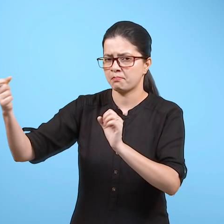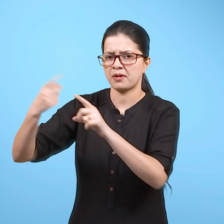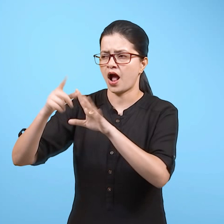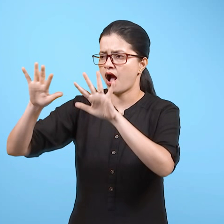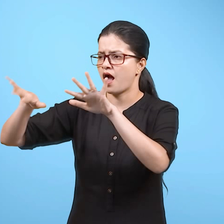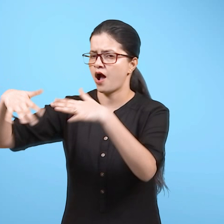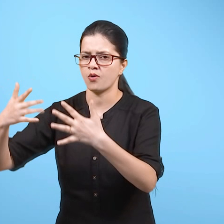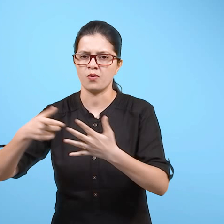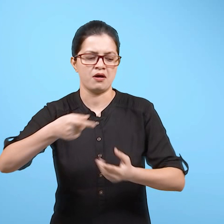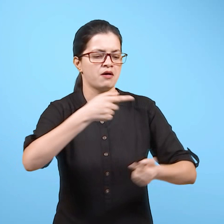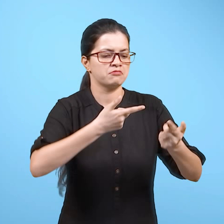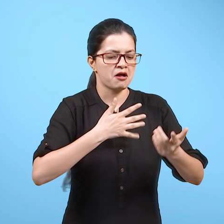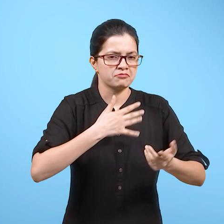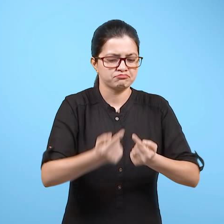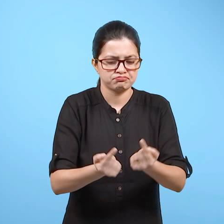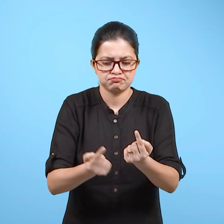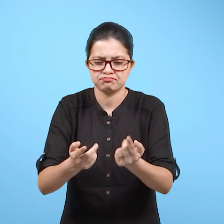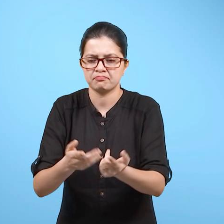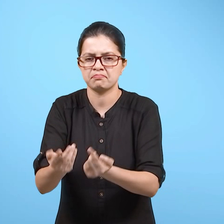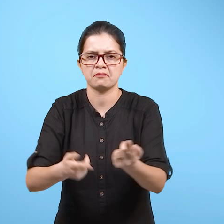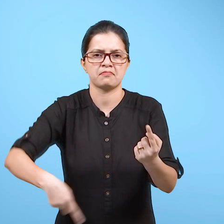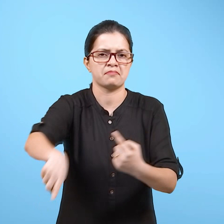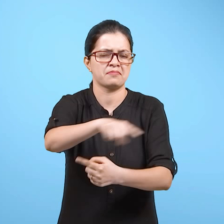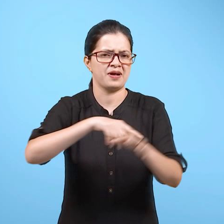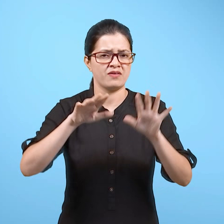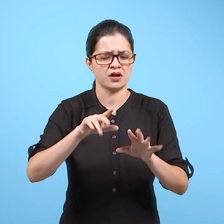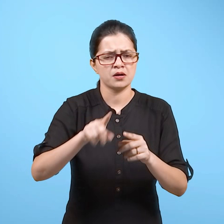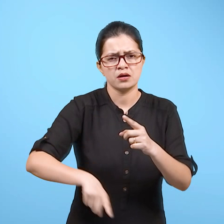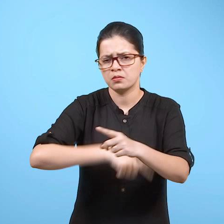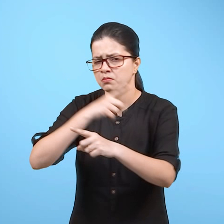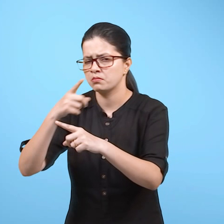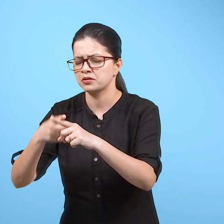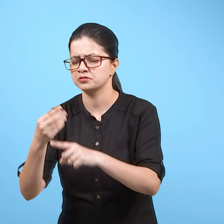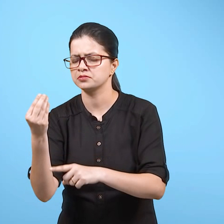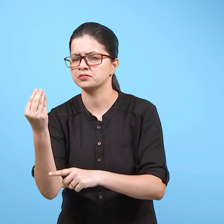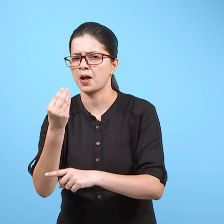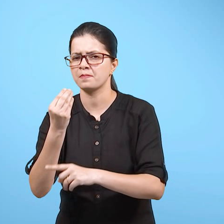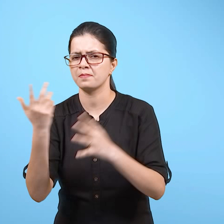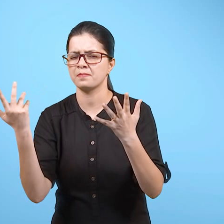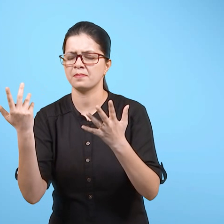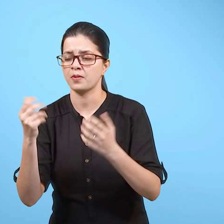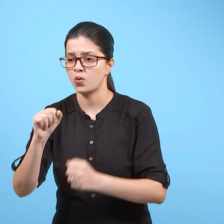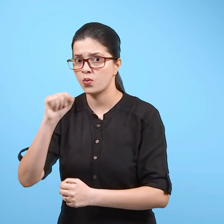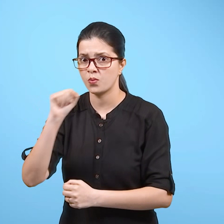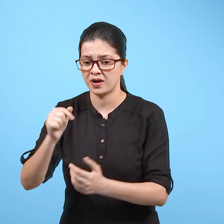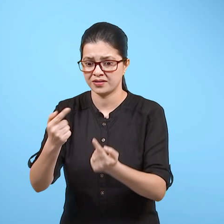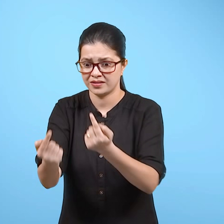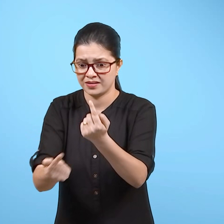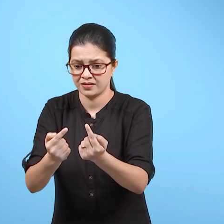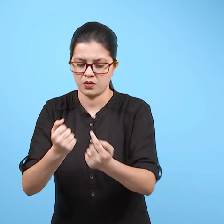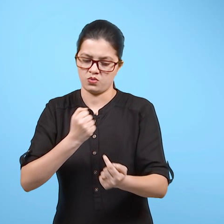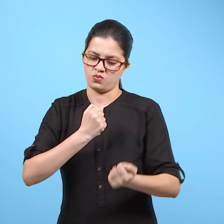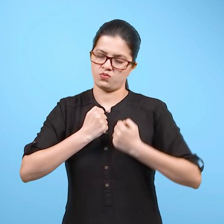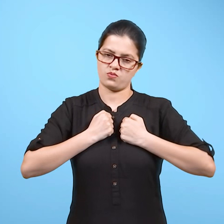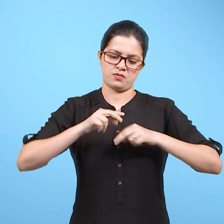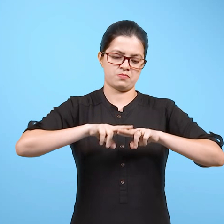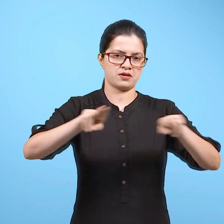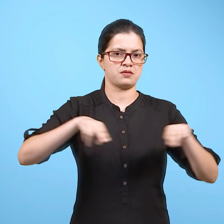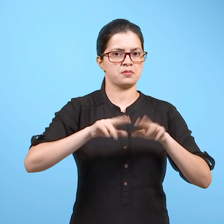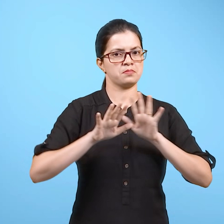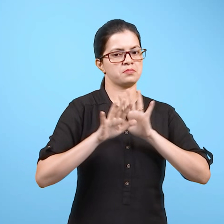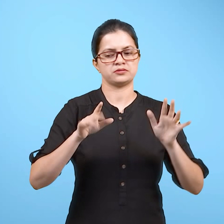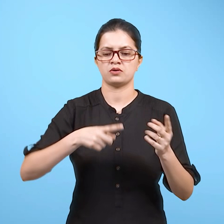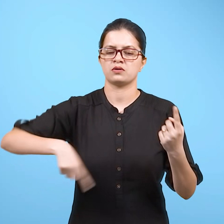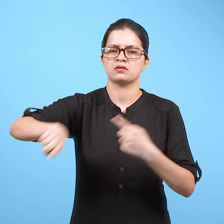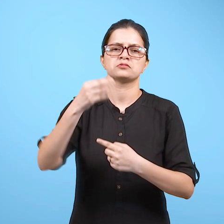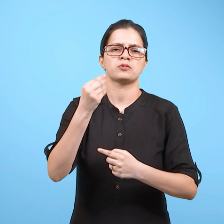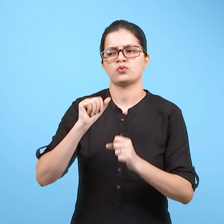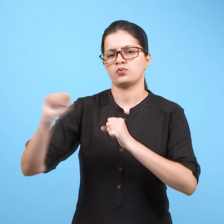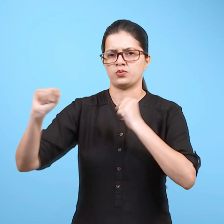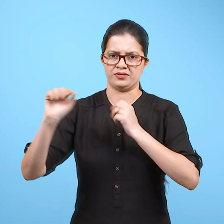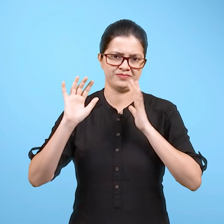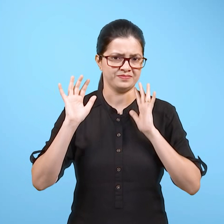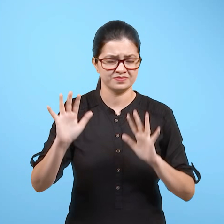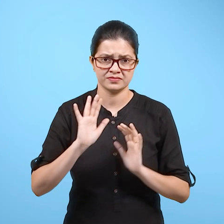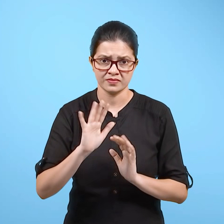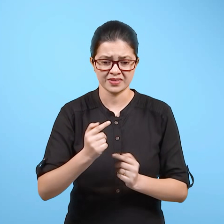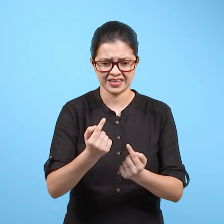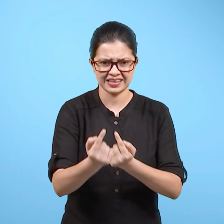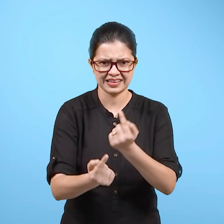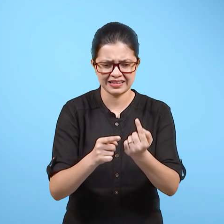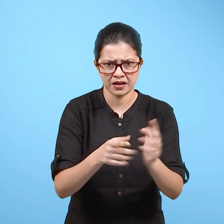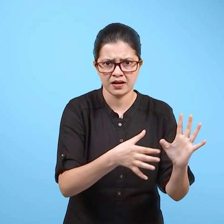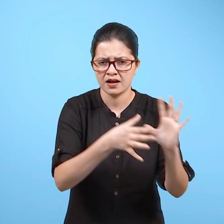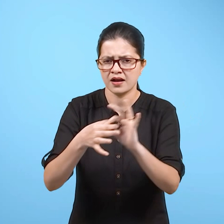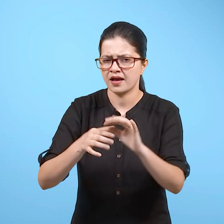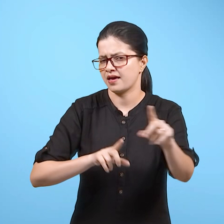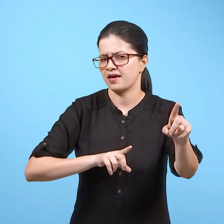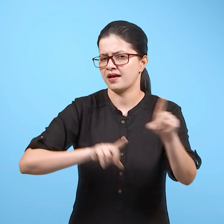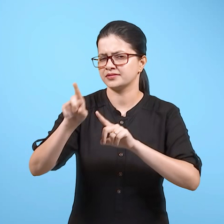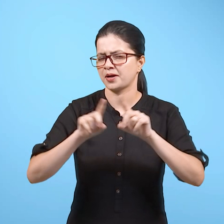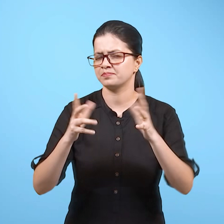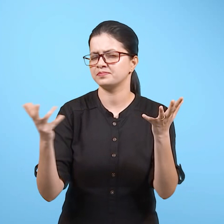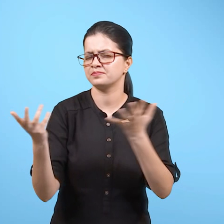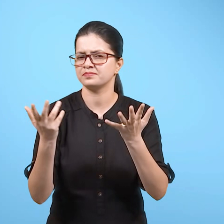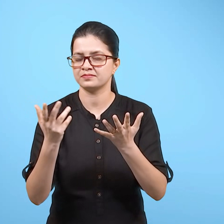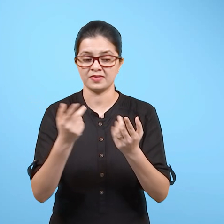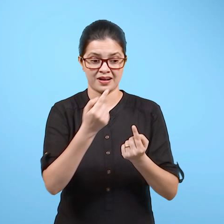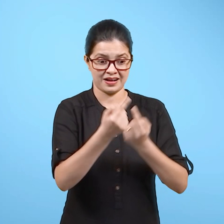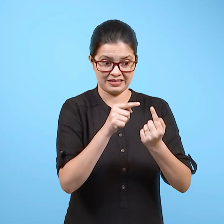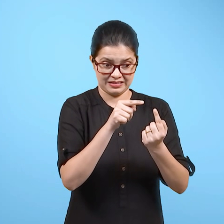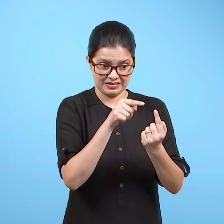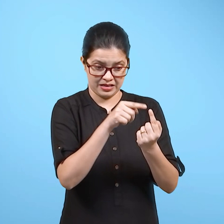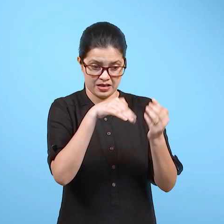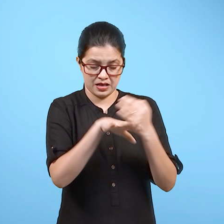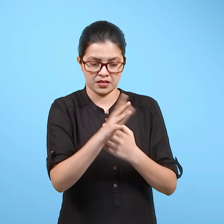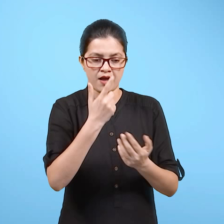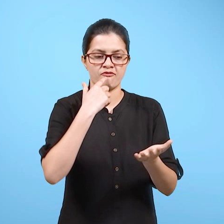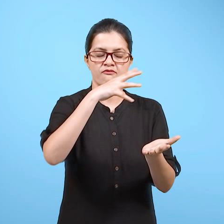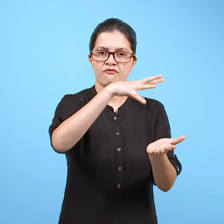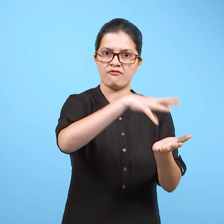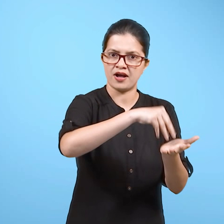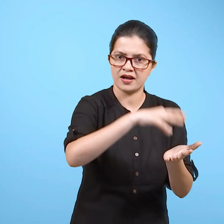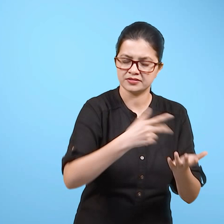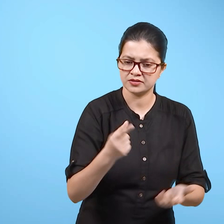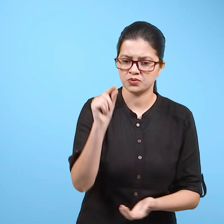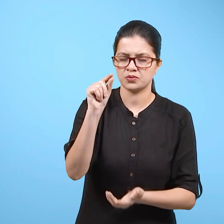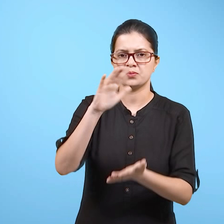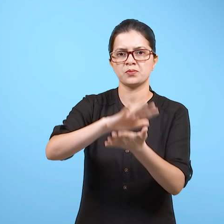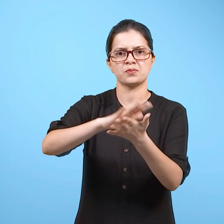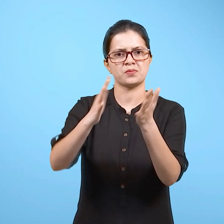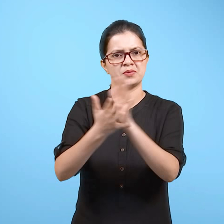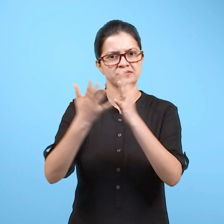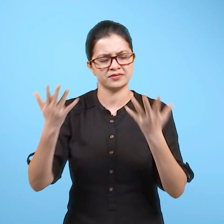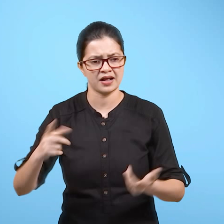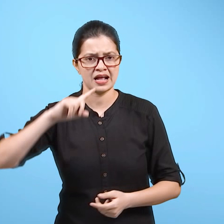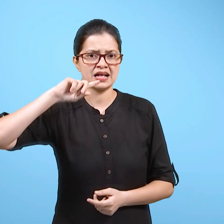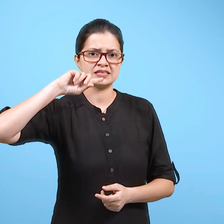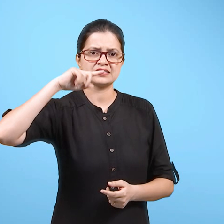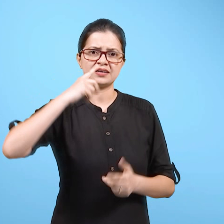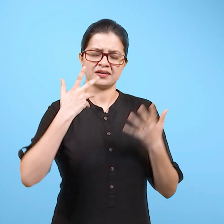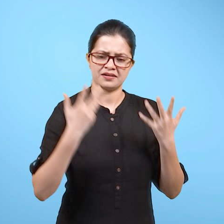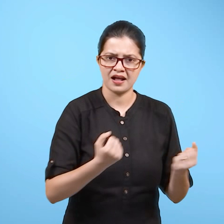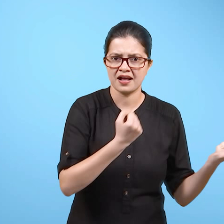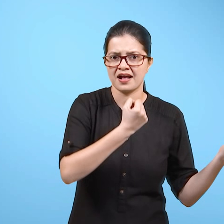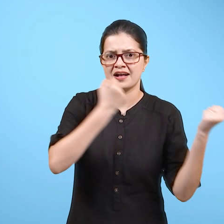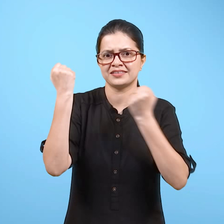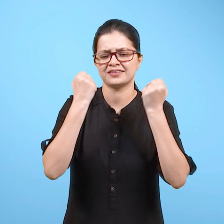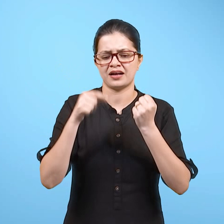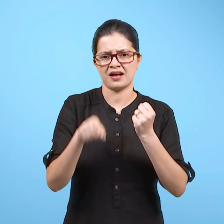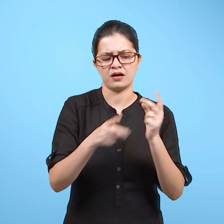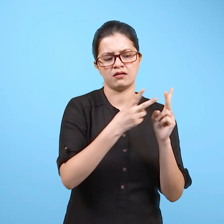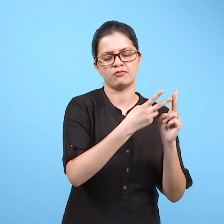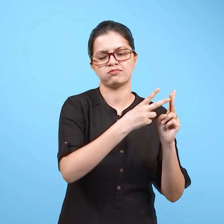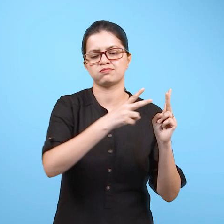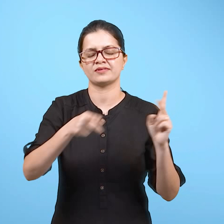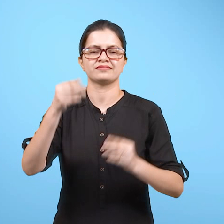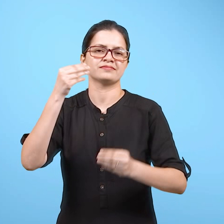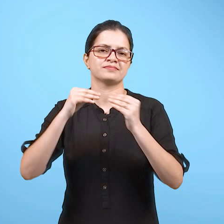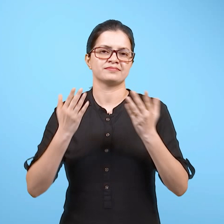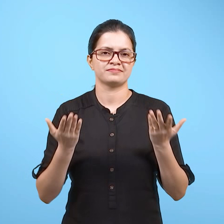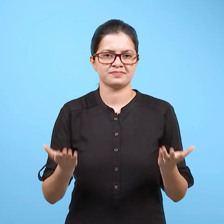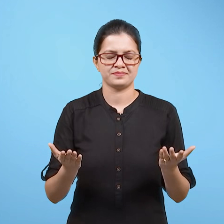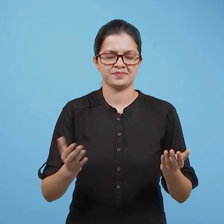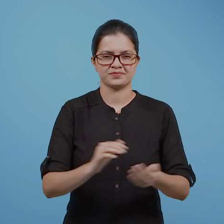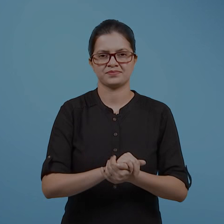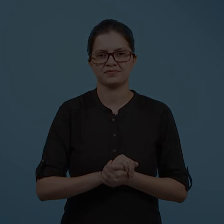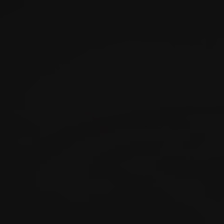or for subsistence. For example, some crops are rice, wheat, maize, sugarcane, etc.